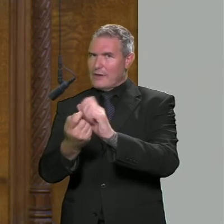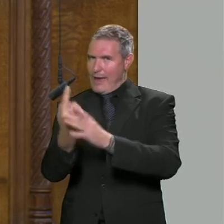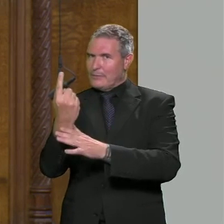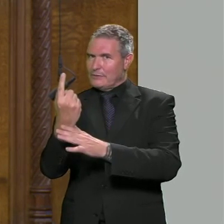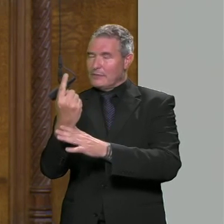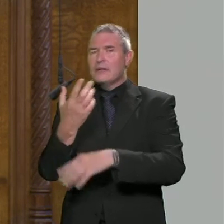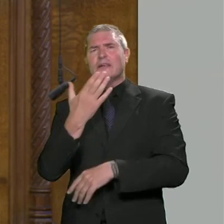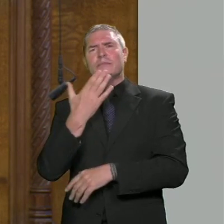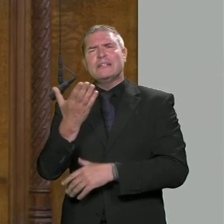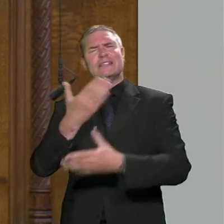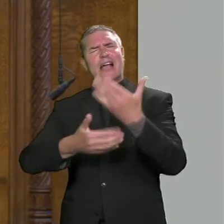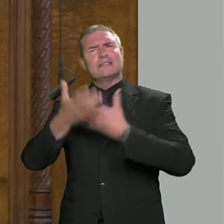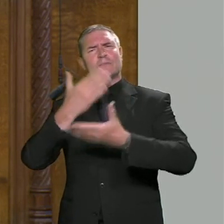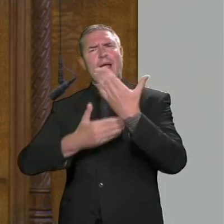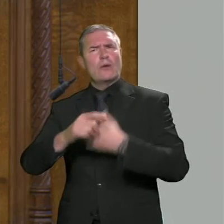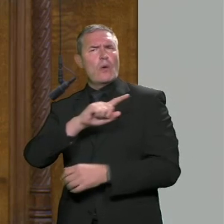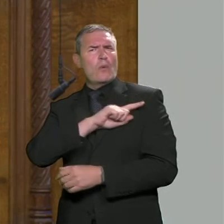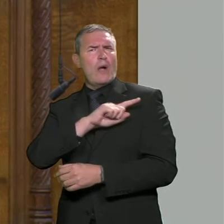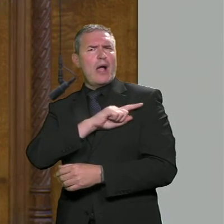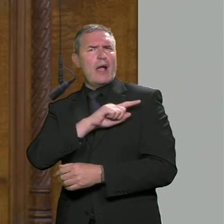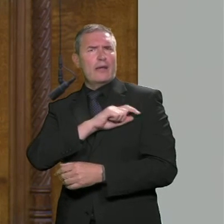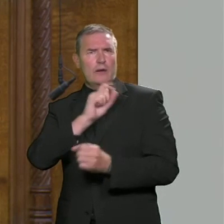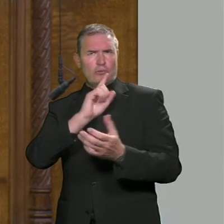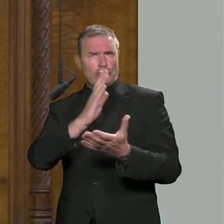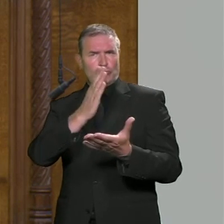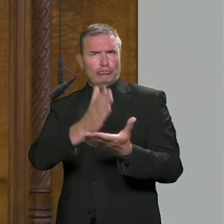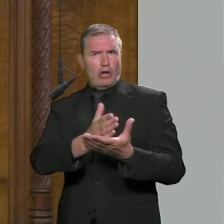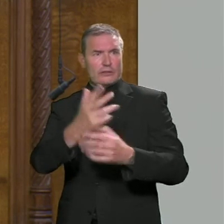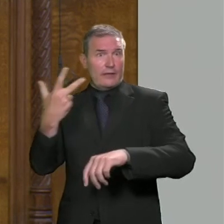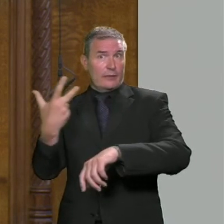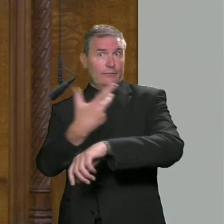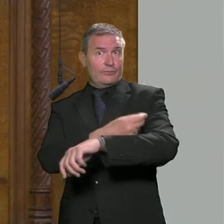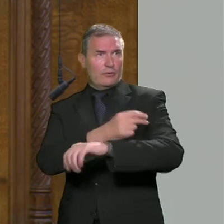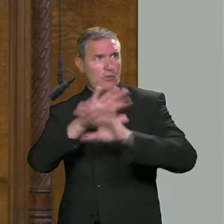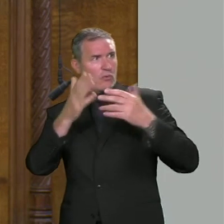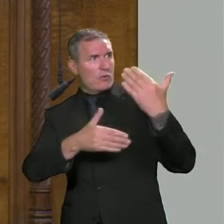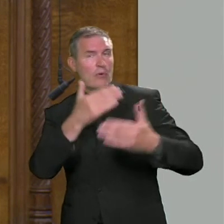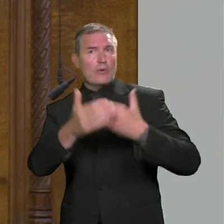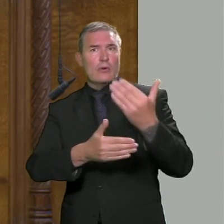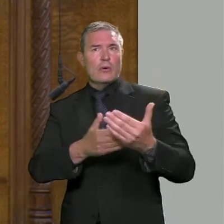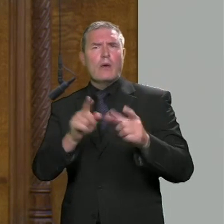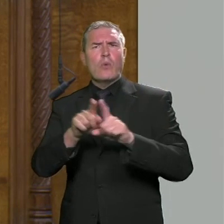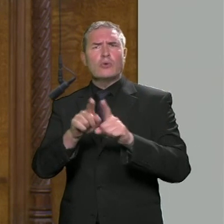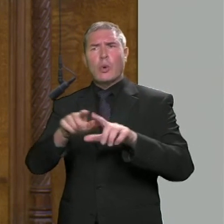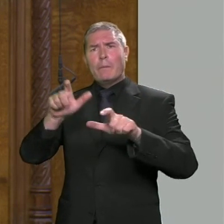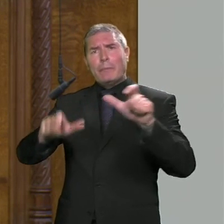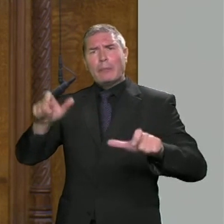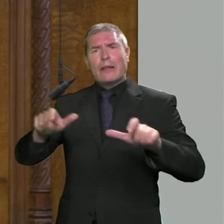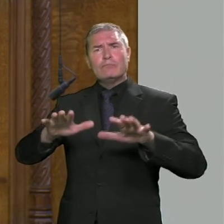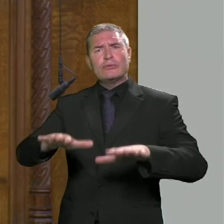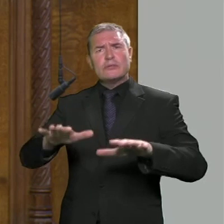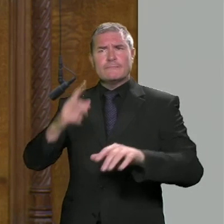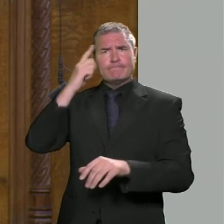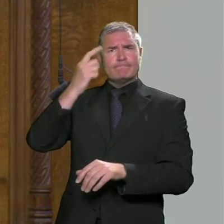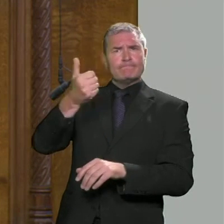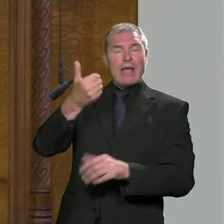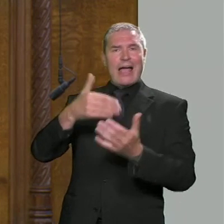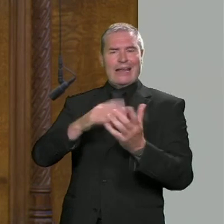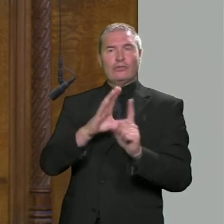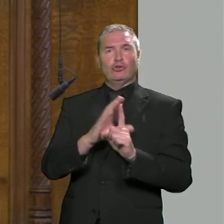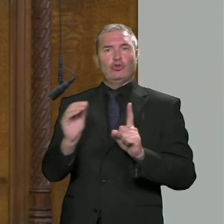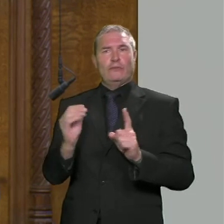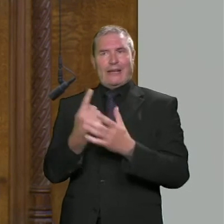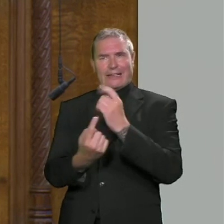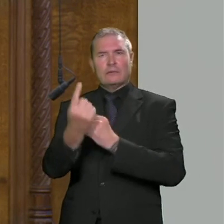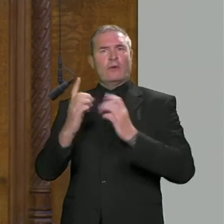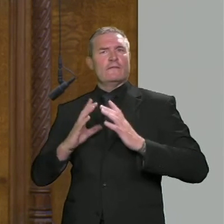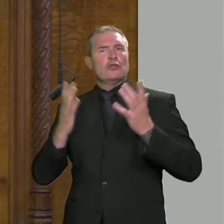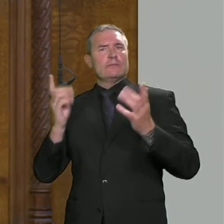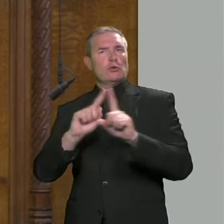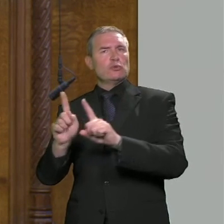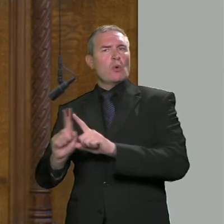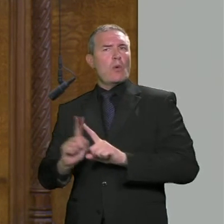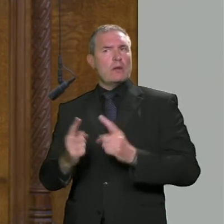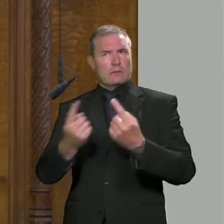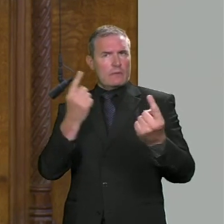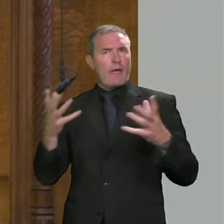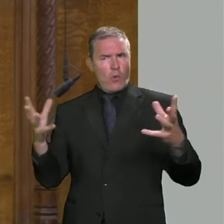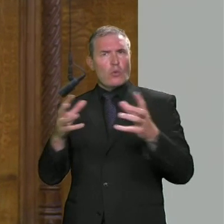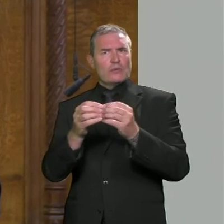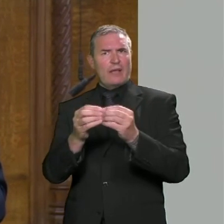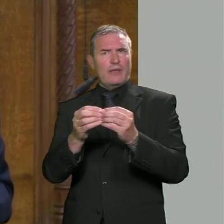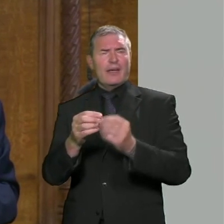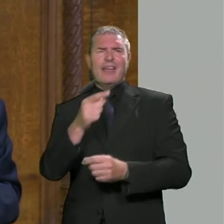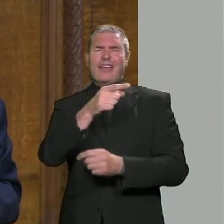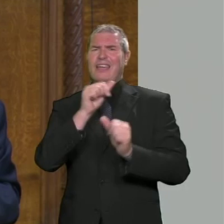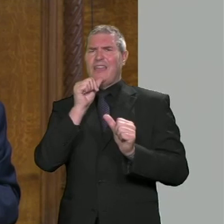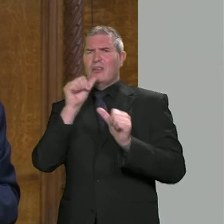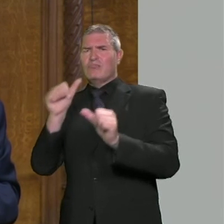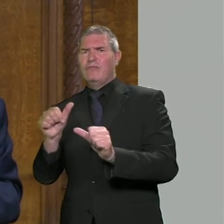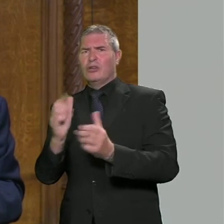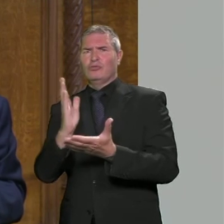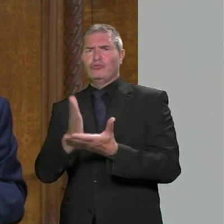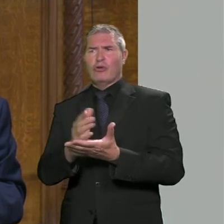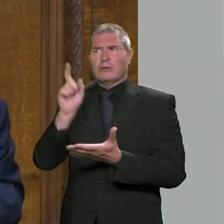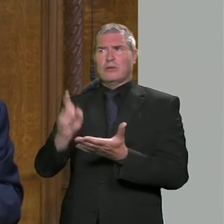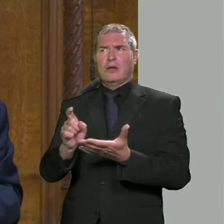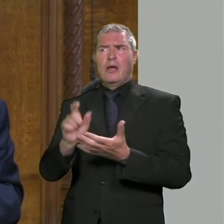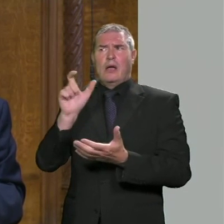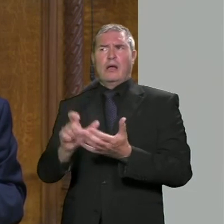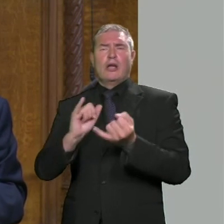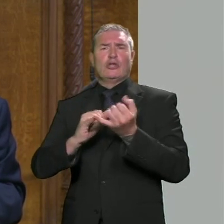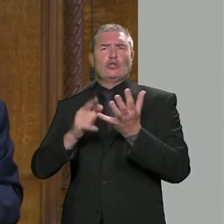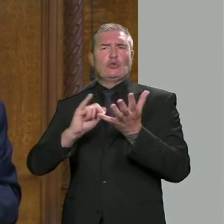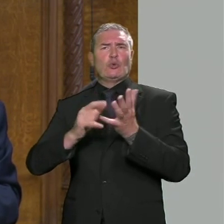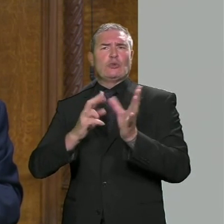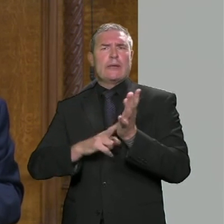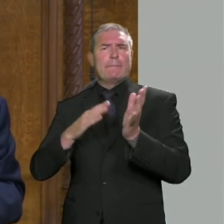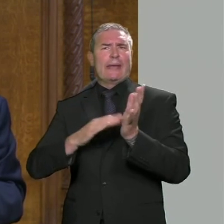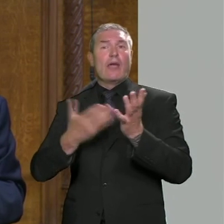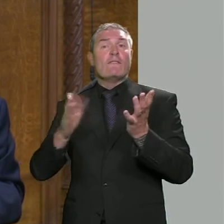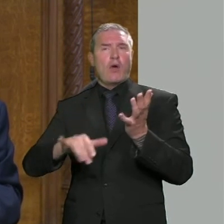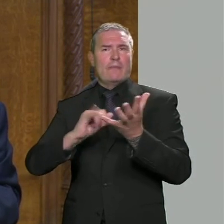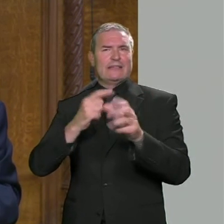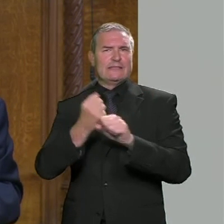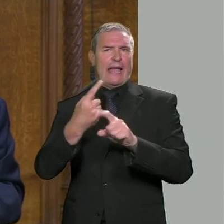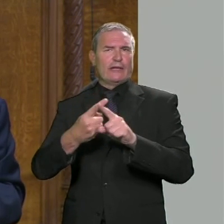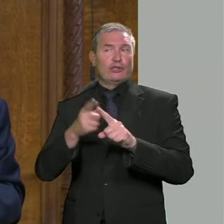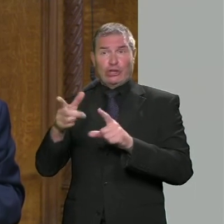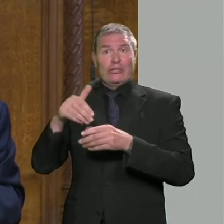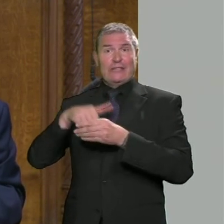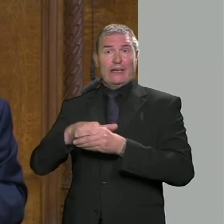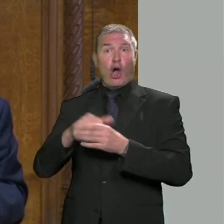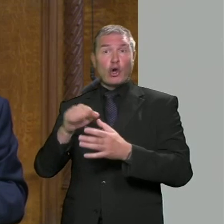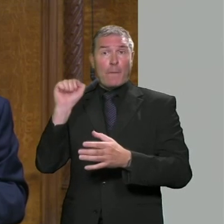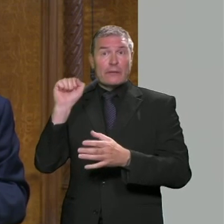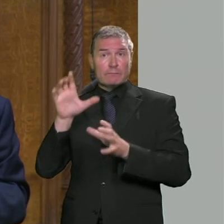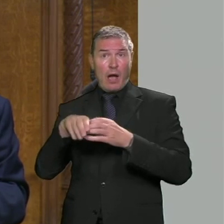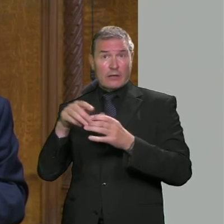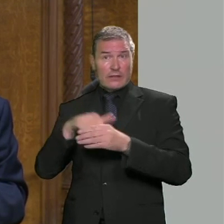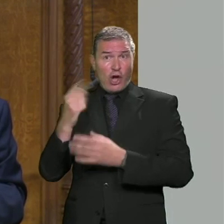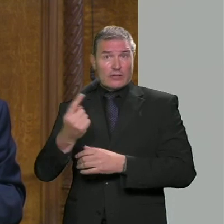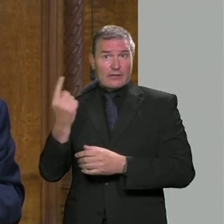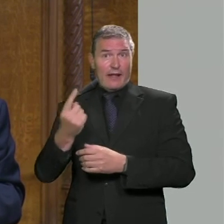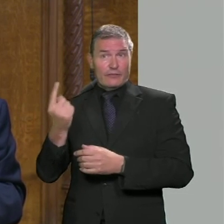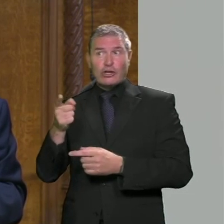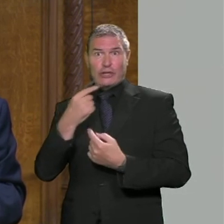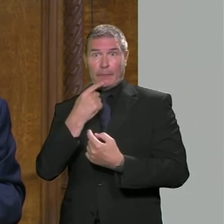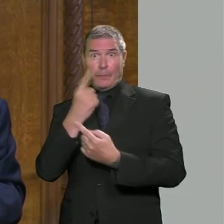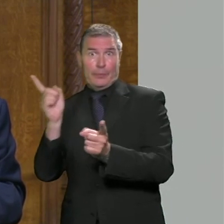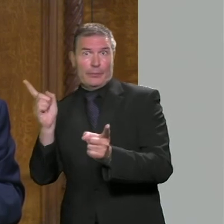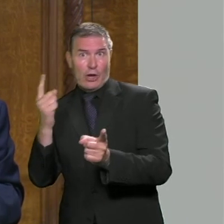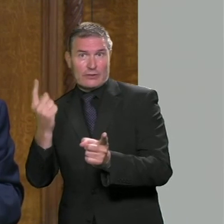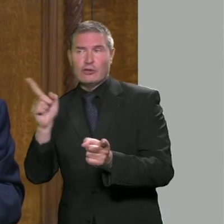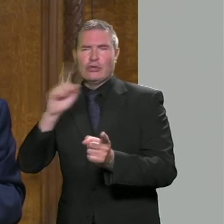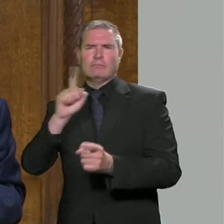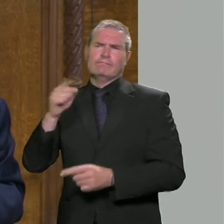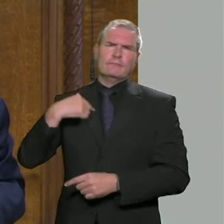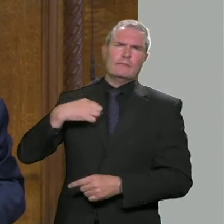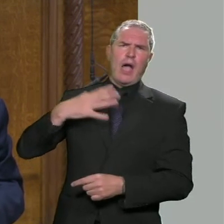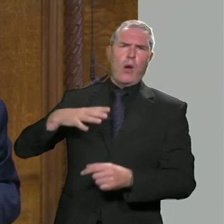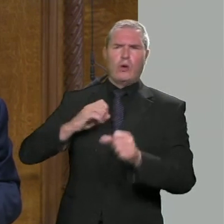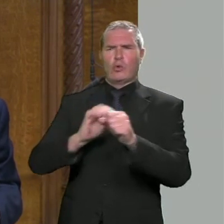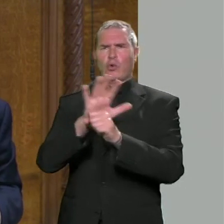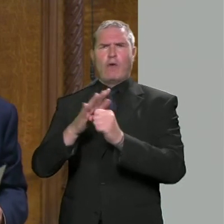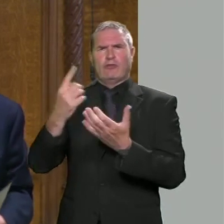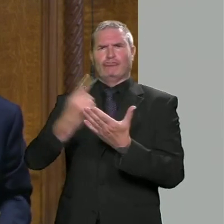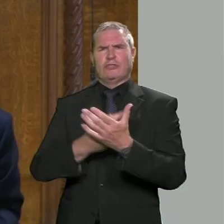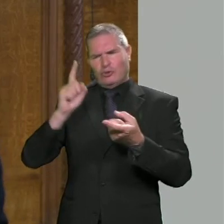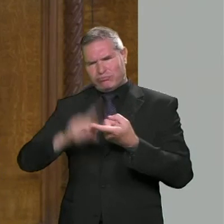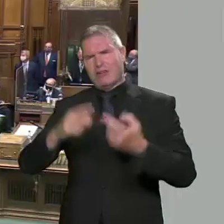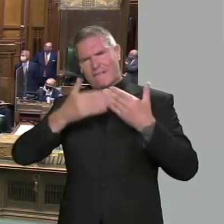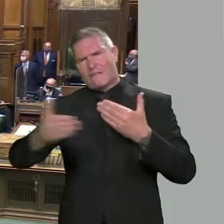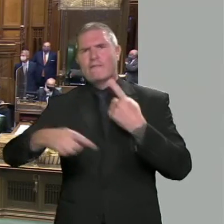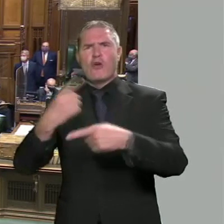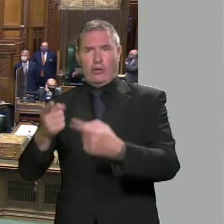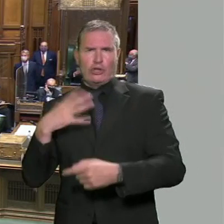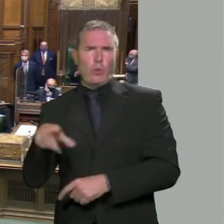right honourable Friend explain why, instead of trusting his world- leading vaccine programme, the common sense of the British people and his Conservative instincts of individual freedom and individual responsibility, he instead prefers to trust people like Professor Susan Michie at the Scientific Advisory Group for Emergencies, a long-standing member of the Communist party who last week let the cat out of the bag and said she wanted some covid restrictions to last forever?